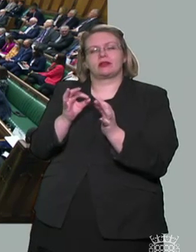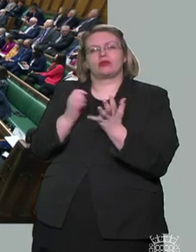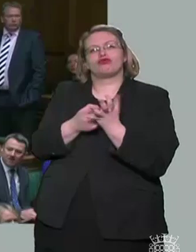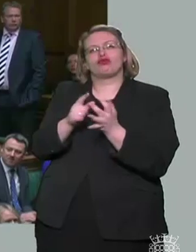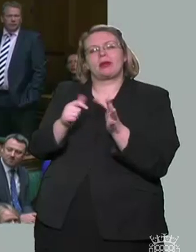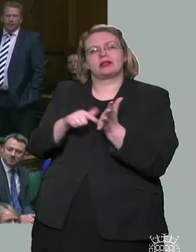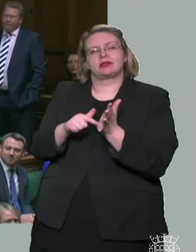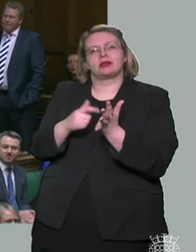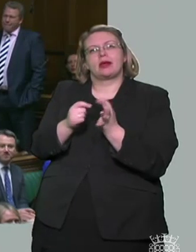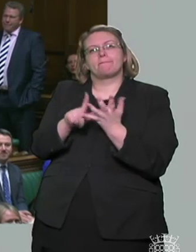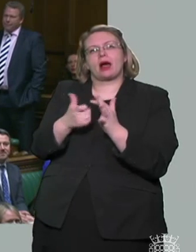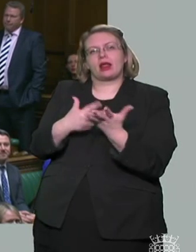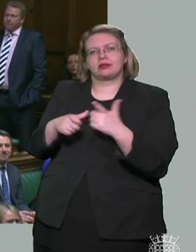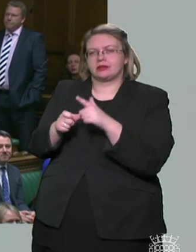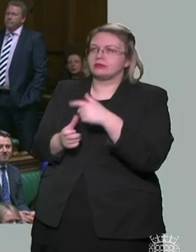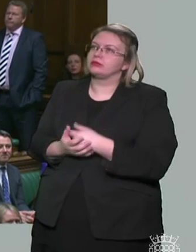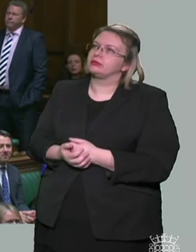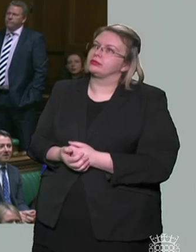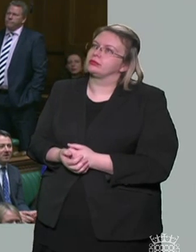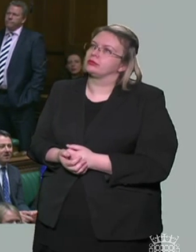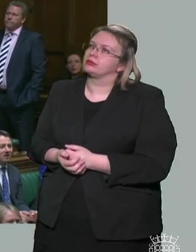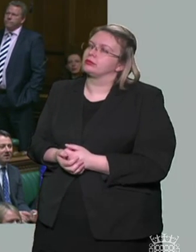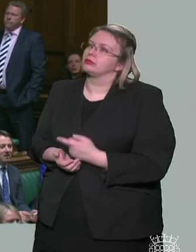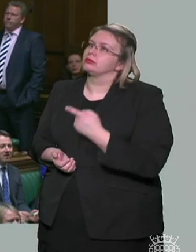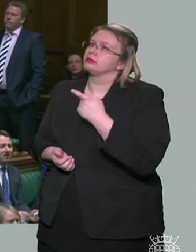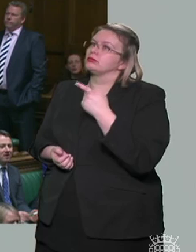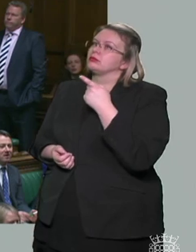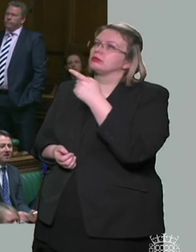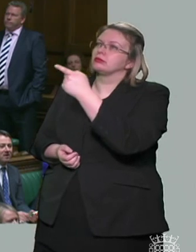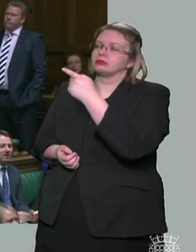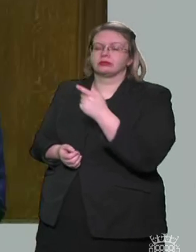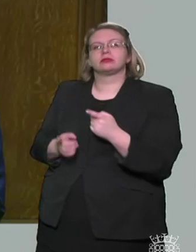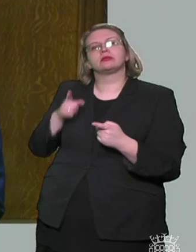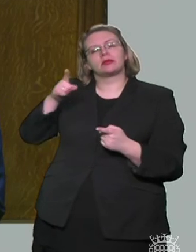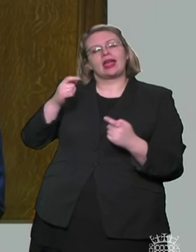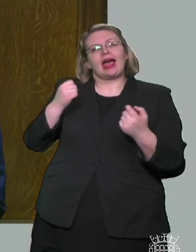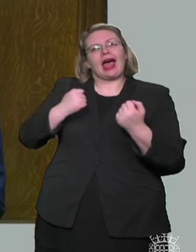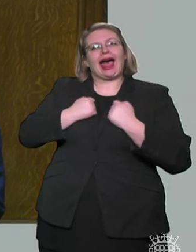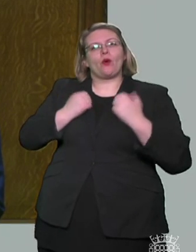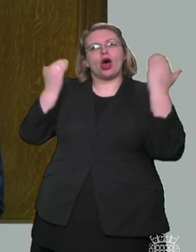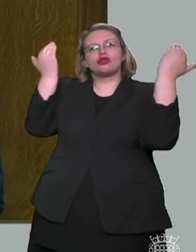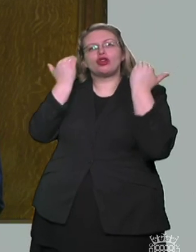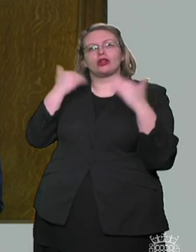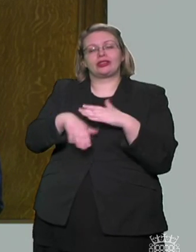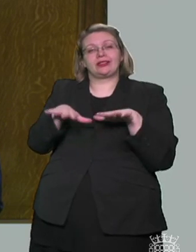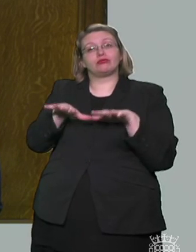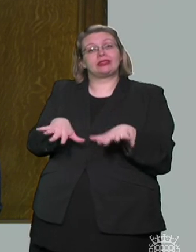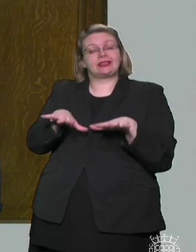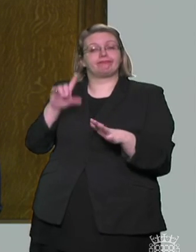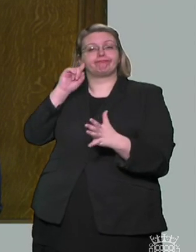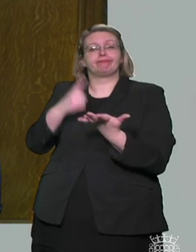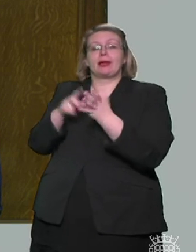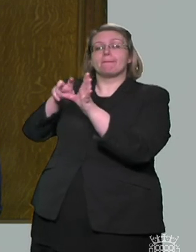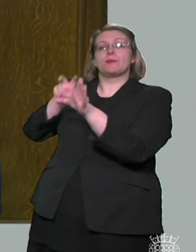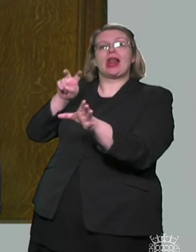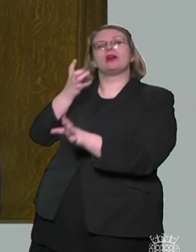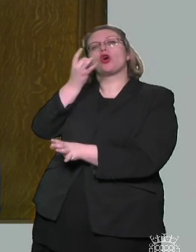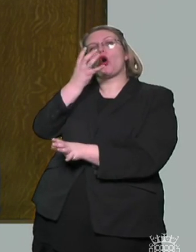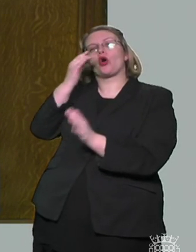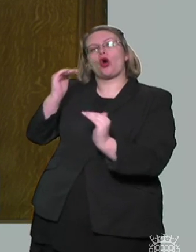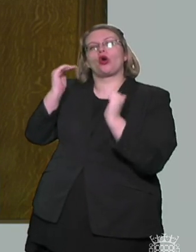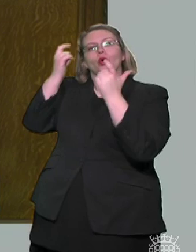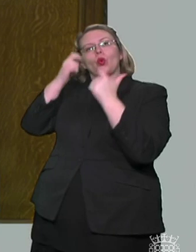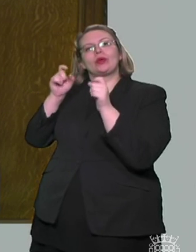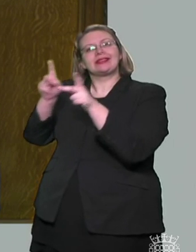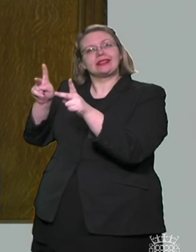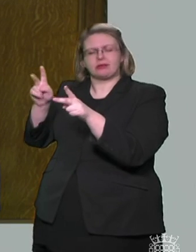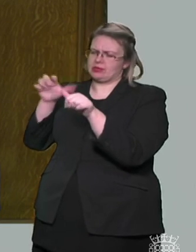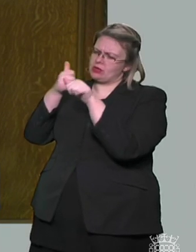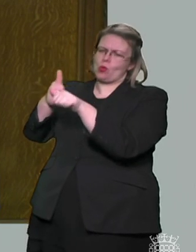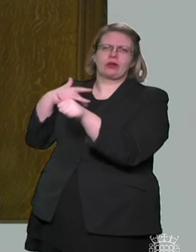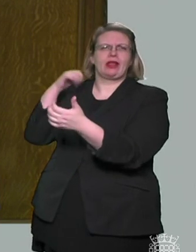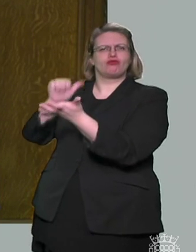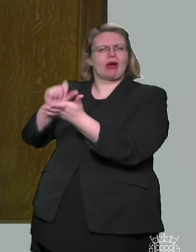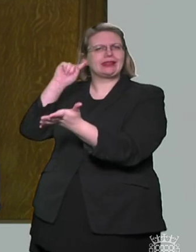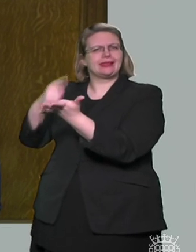Today’s announcement by our serving United Kingdom judges of their withdrawal from the Hong Kong Court of Final Appeal is now the right decision, and I support it, as does my right honourable Friend.